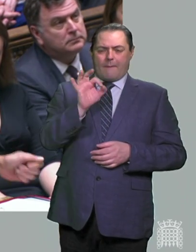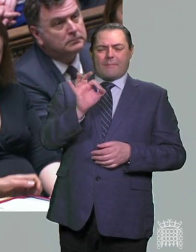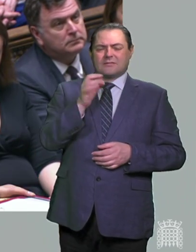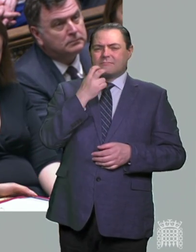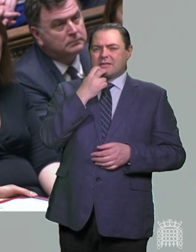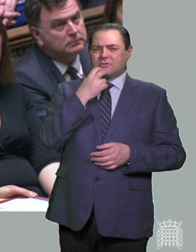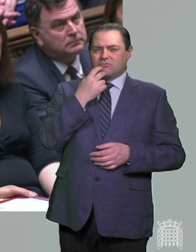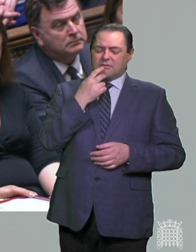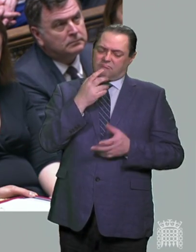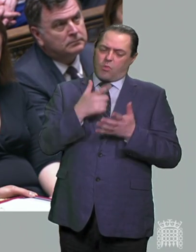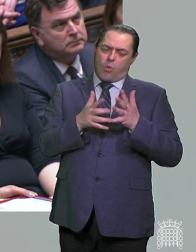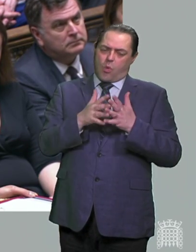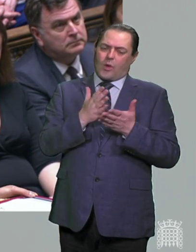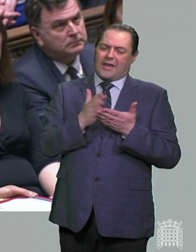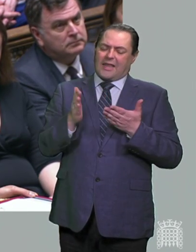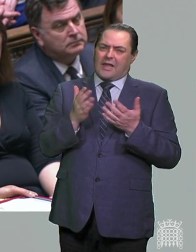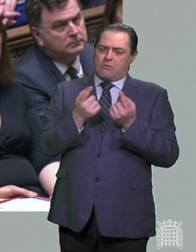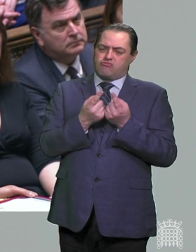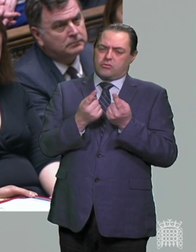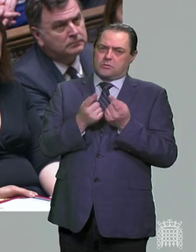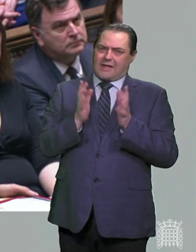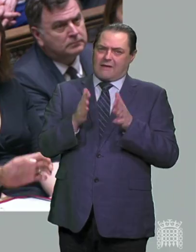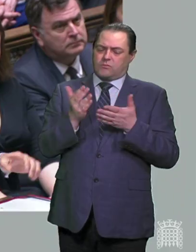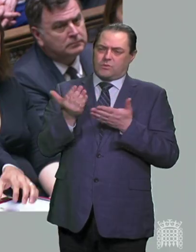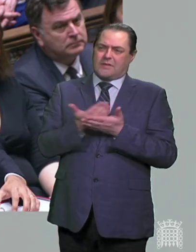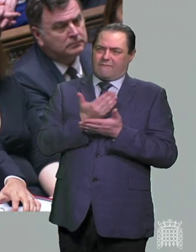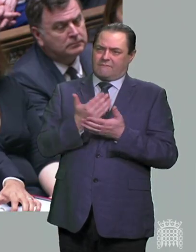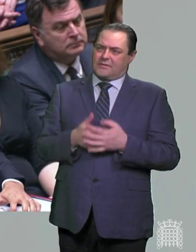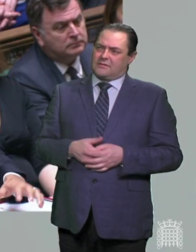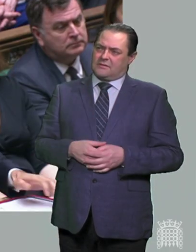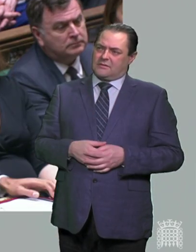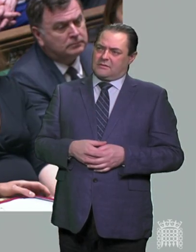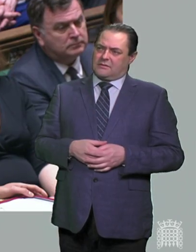The law is very clear that products available in the UK must be safe.